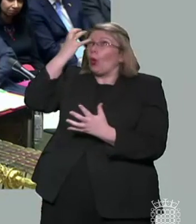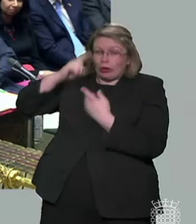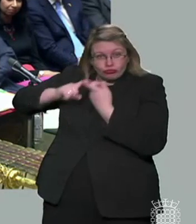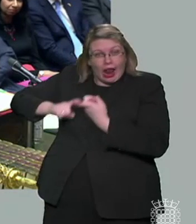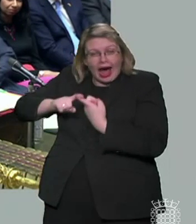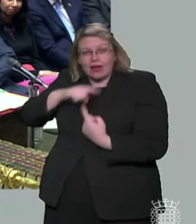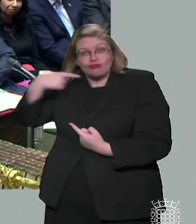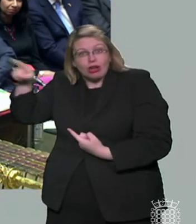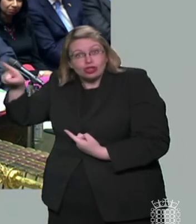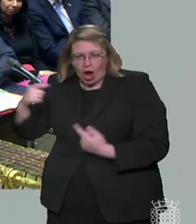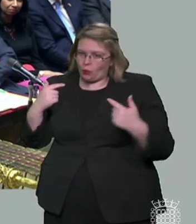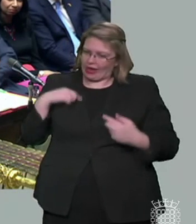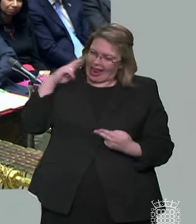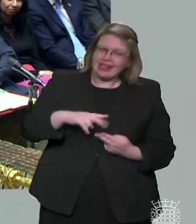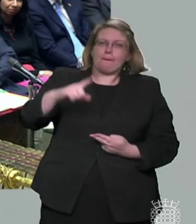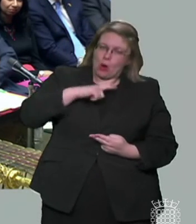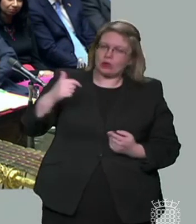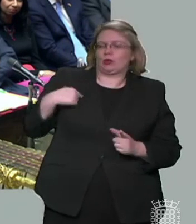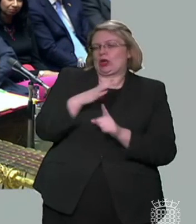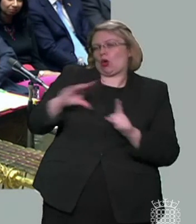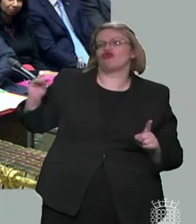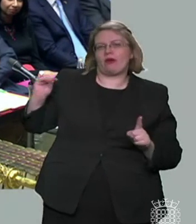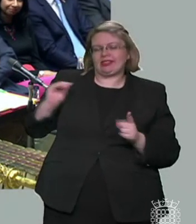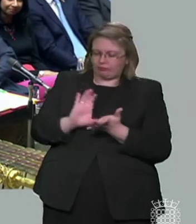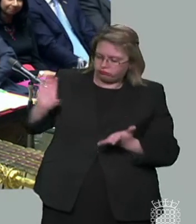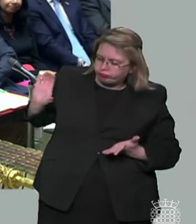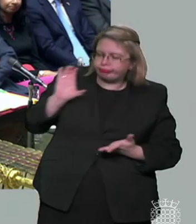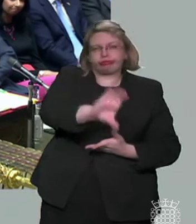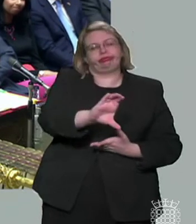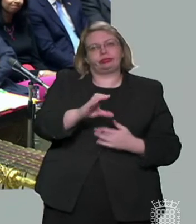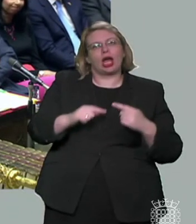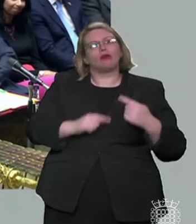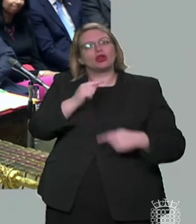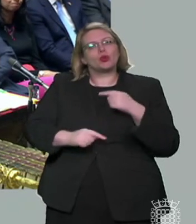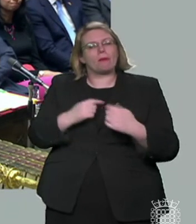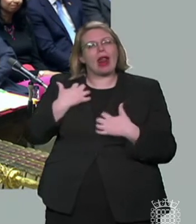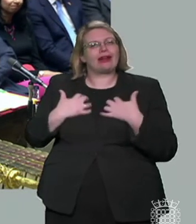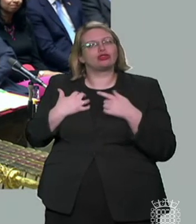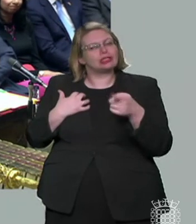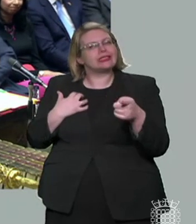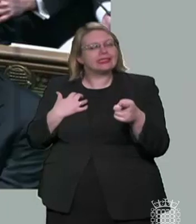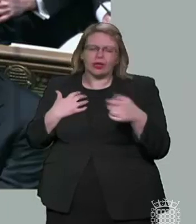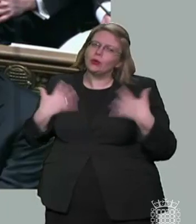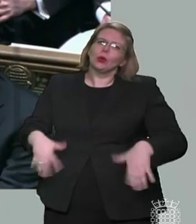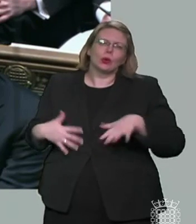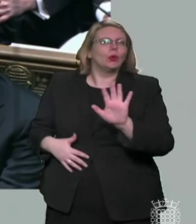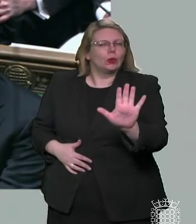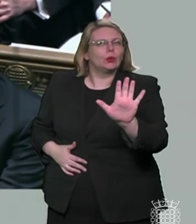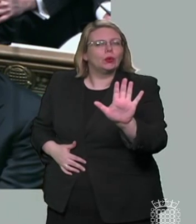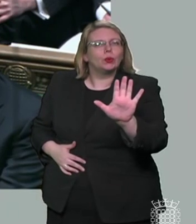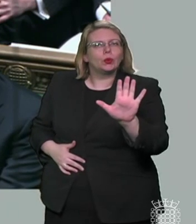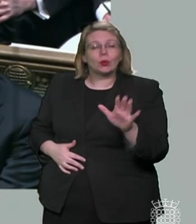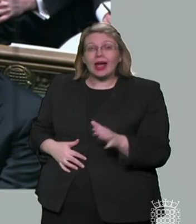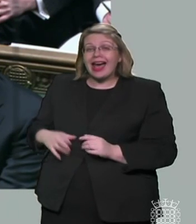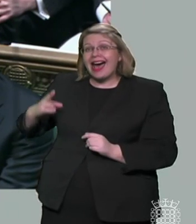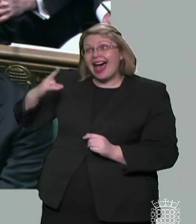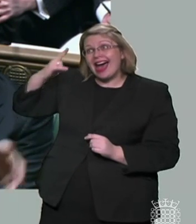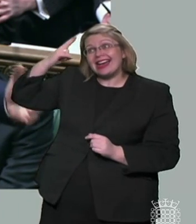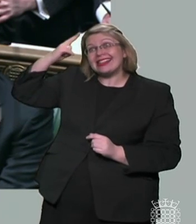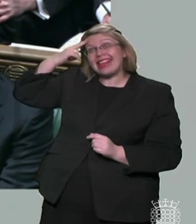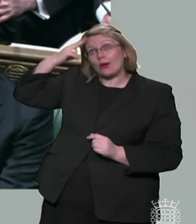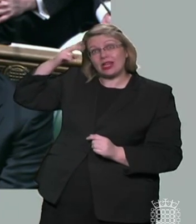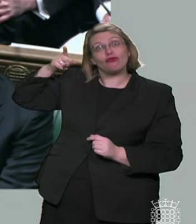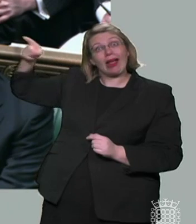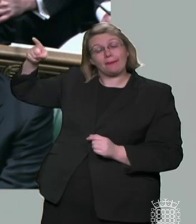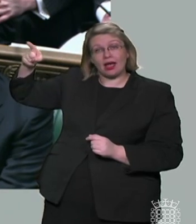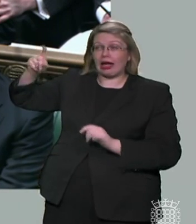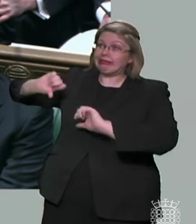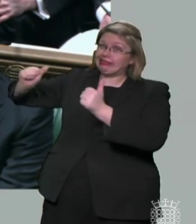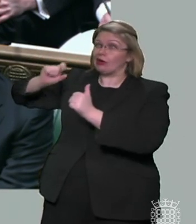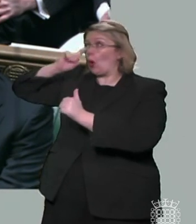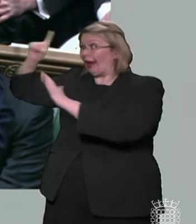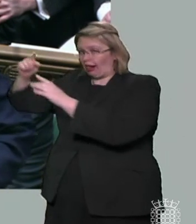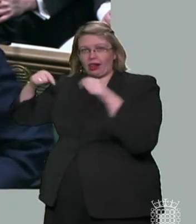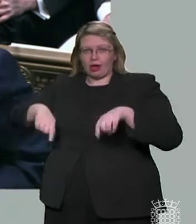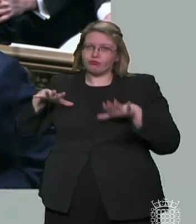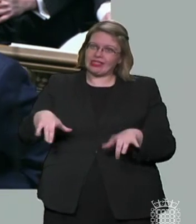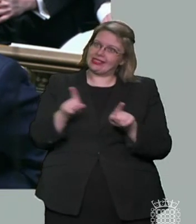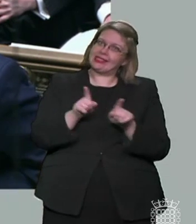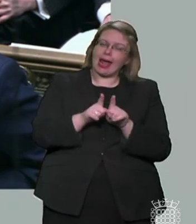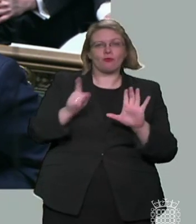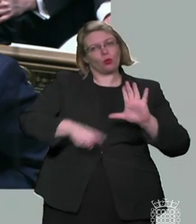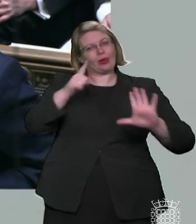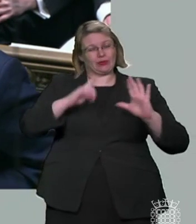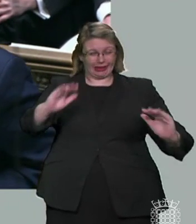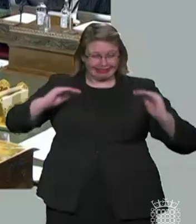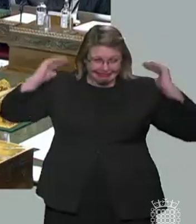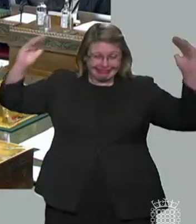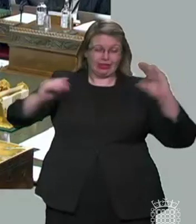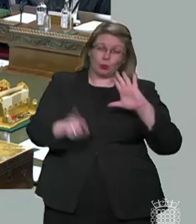It is thanks to the massive investment we have made in renewables that we are—as I have said many times in this House—the Saudi Arabia of wind power, producing more offshore wind than virtually any other country in the world.